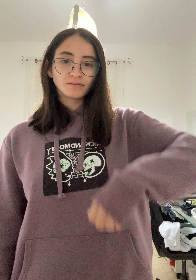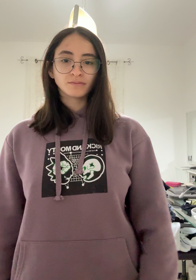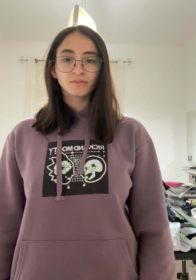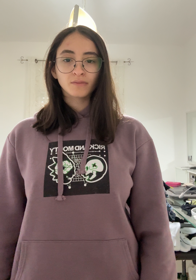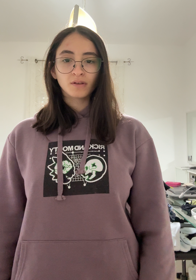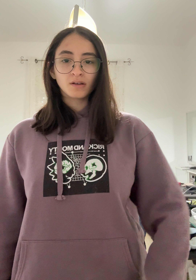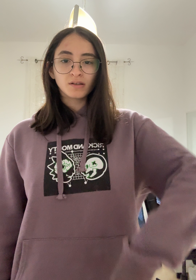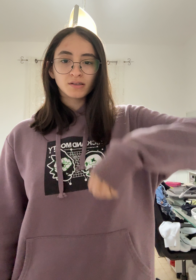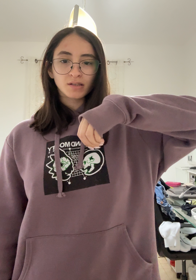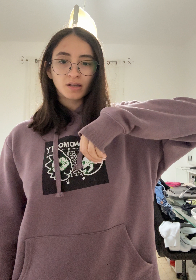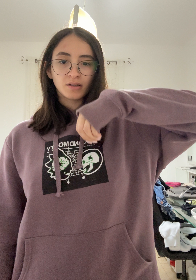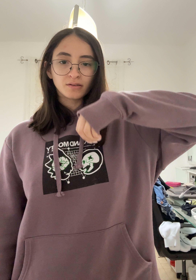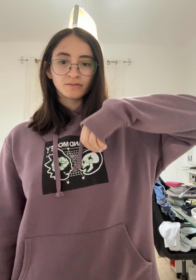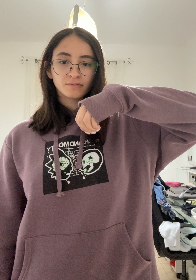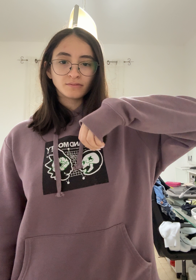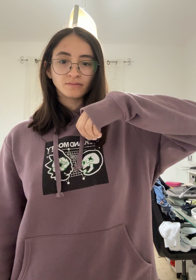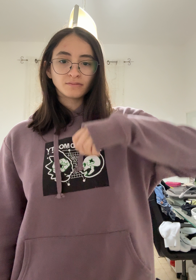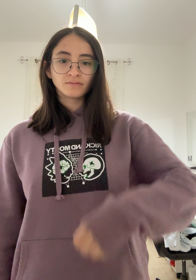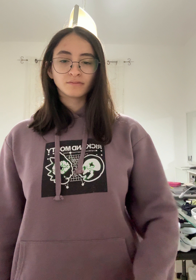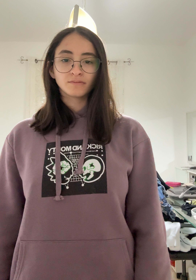שקית